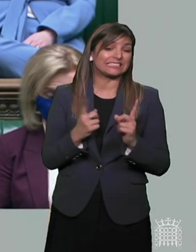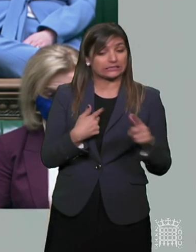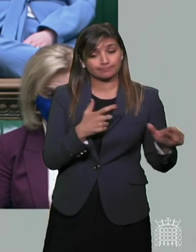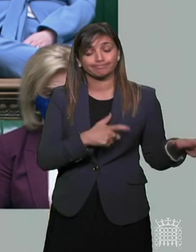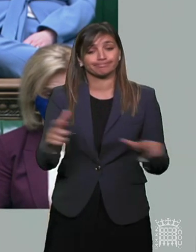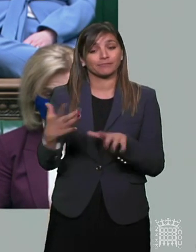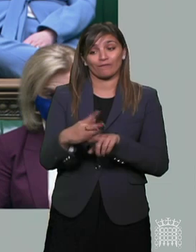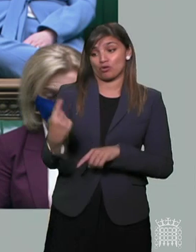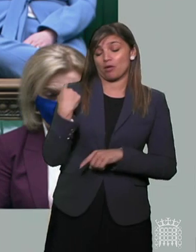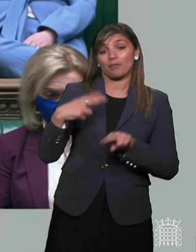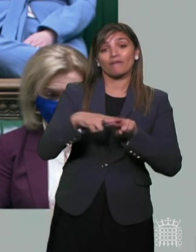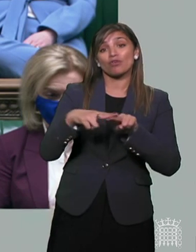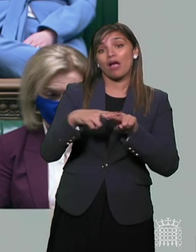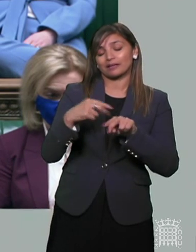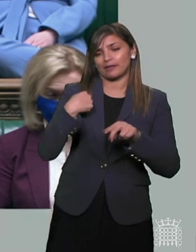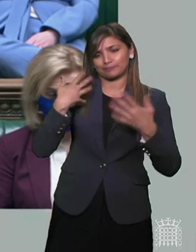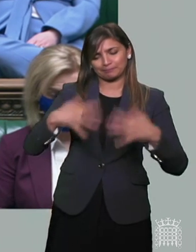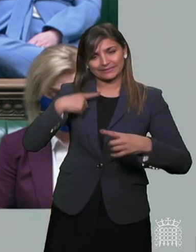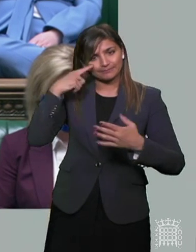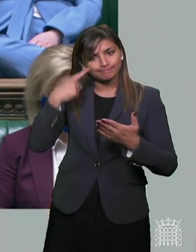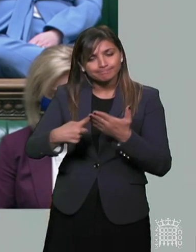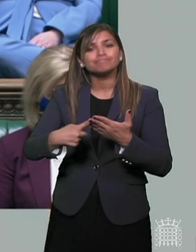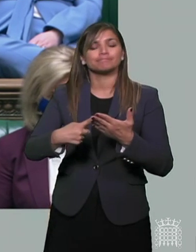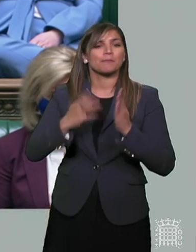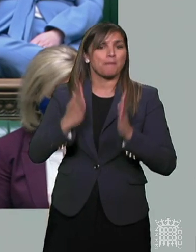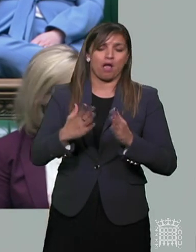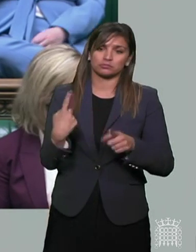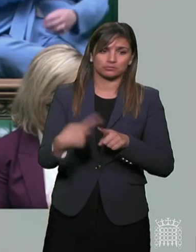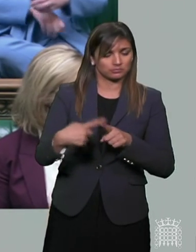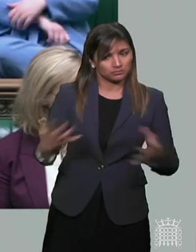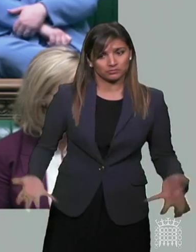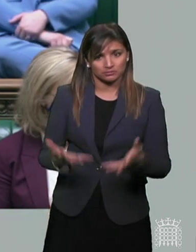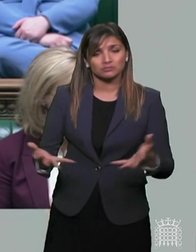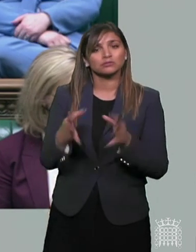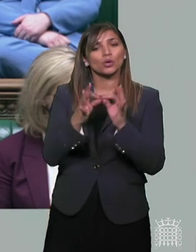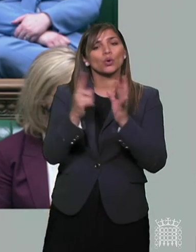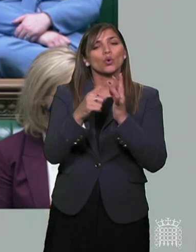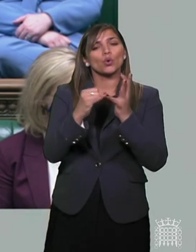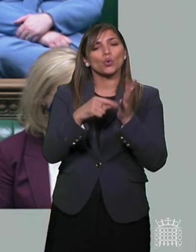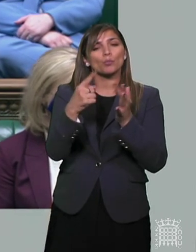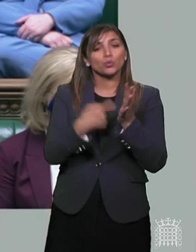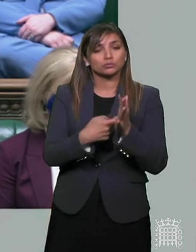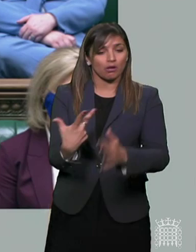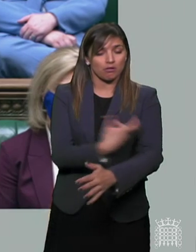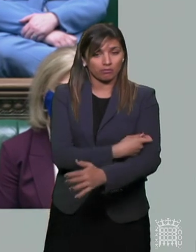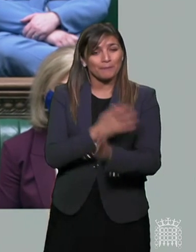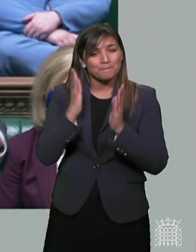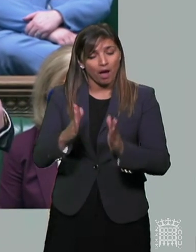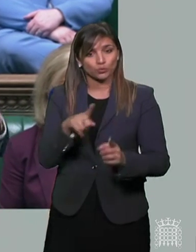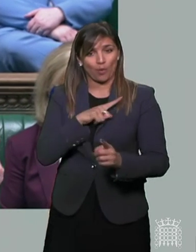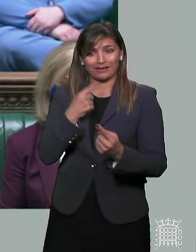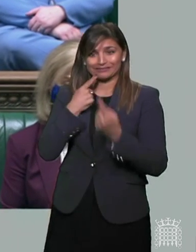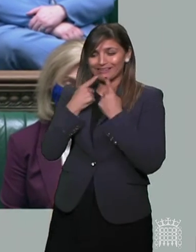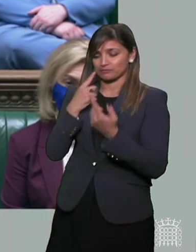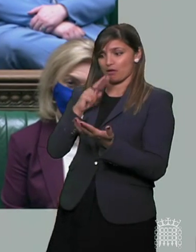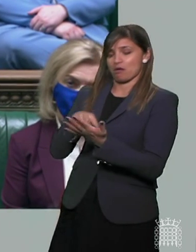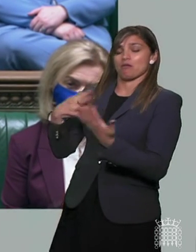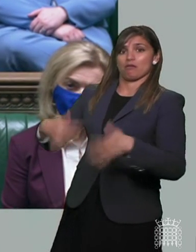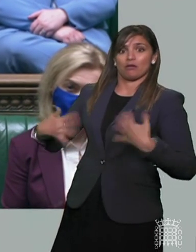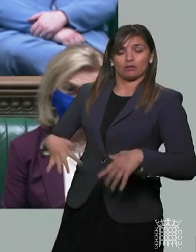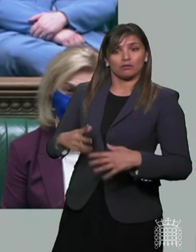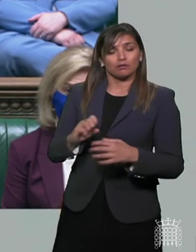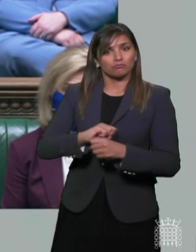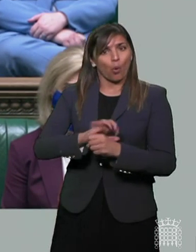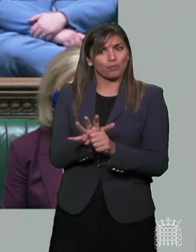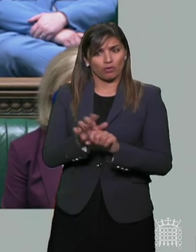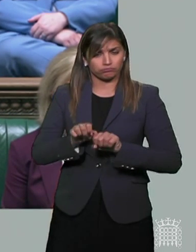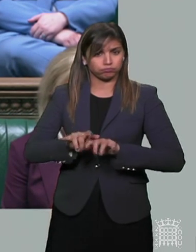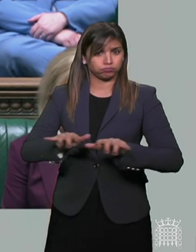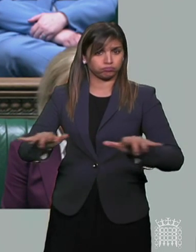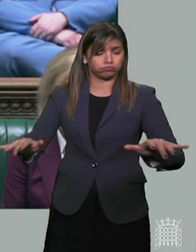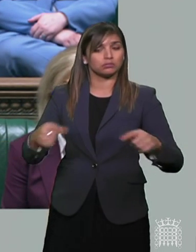Since Friday, when I decided that we had to accelerate the booster programme in view of the data about omicron, we have cut the timetable in half.